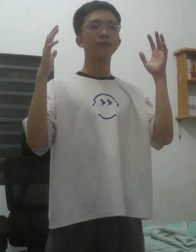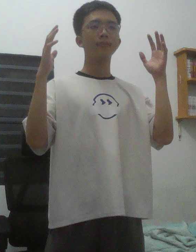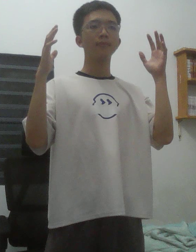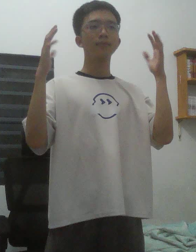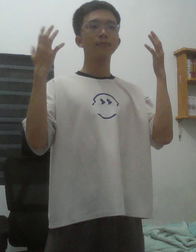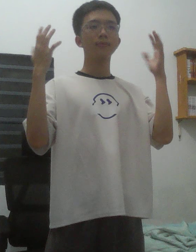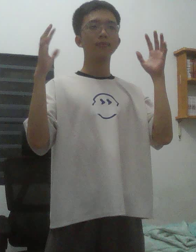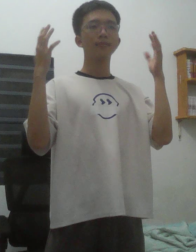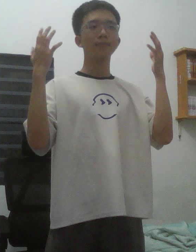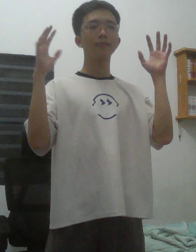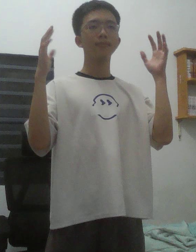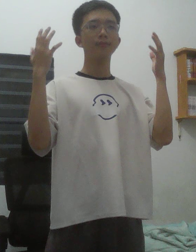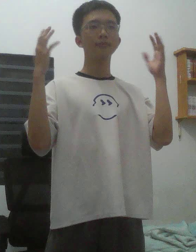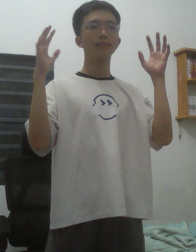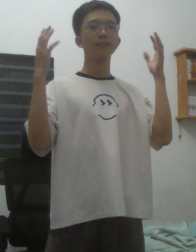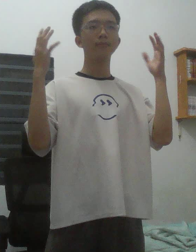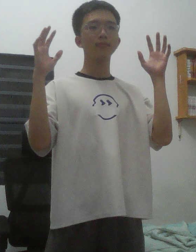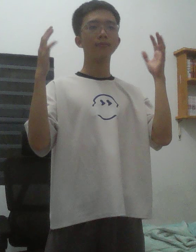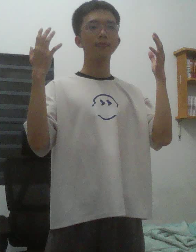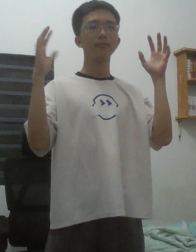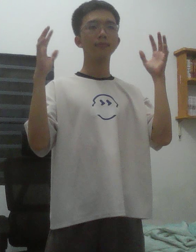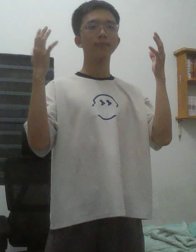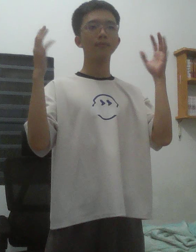vo tay